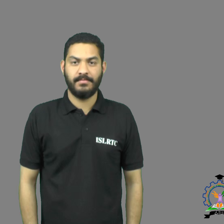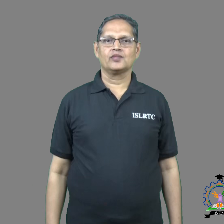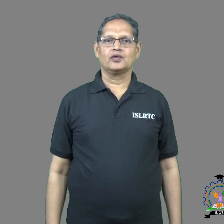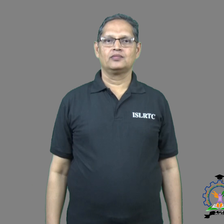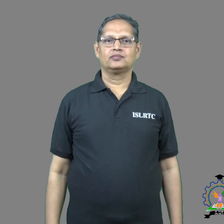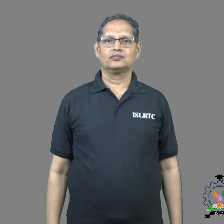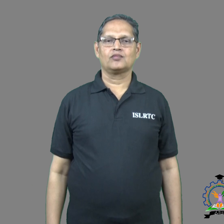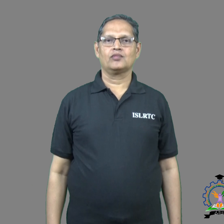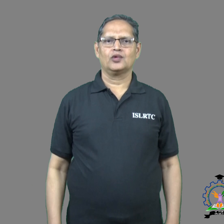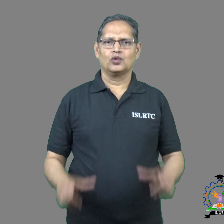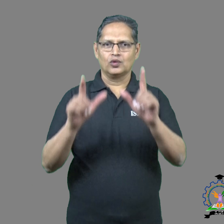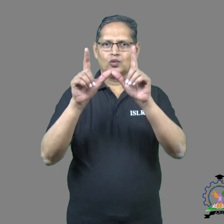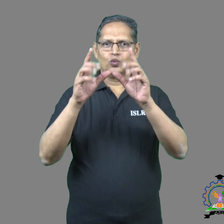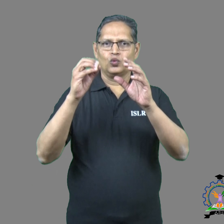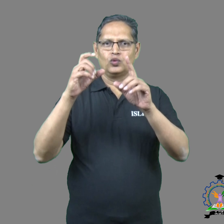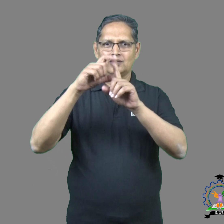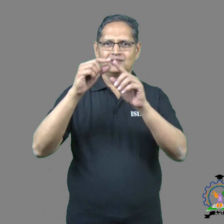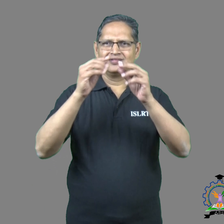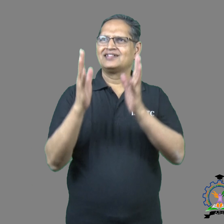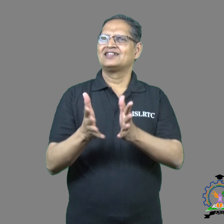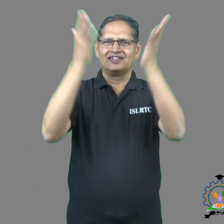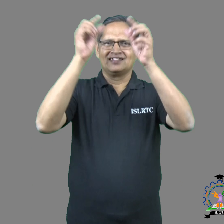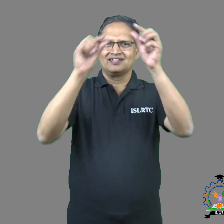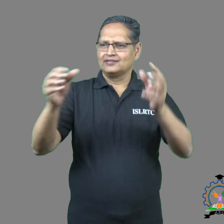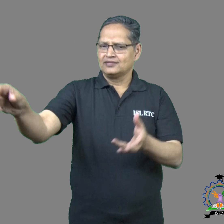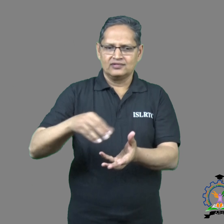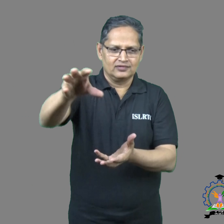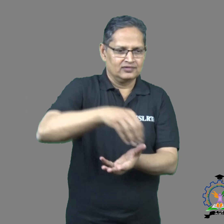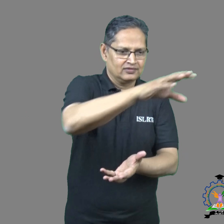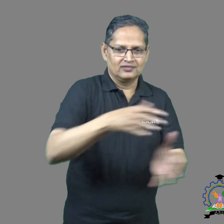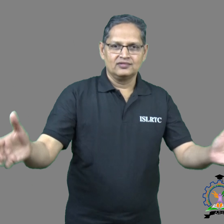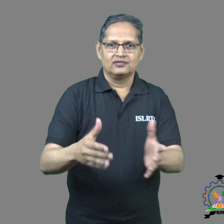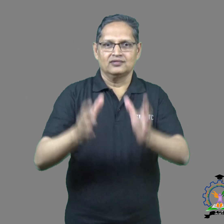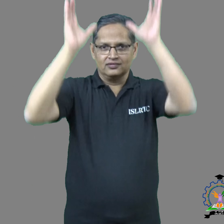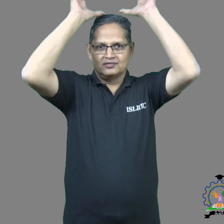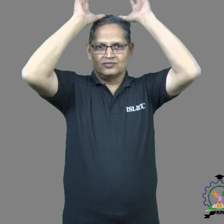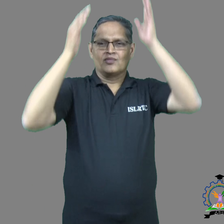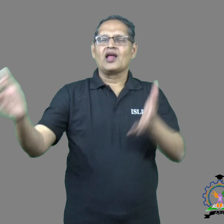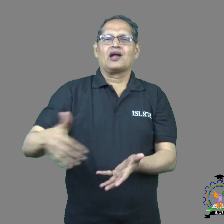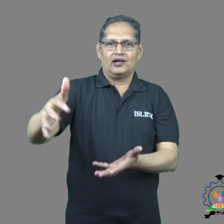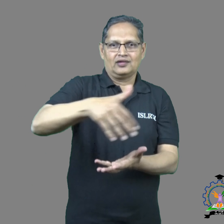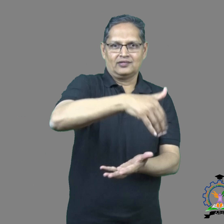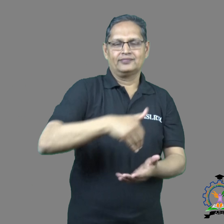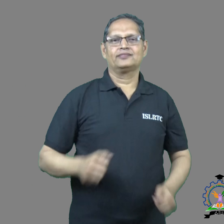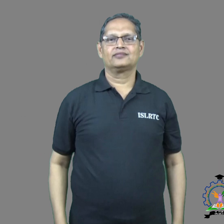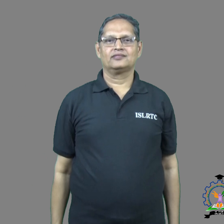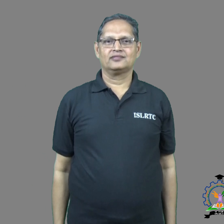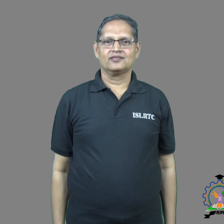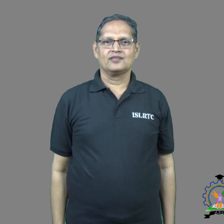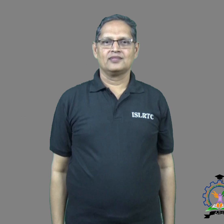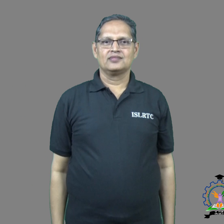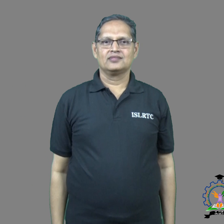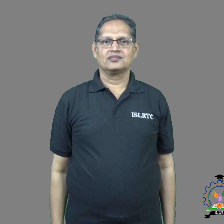Gather